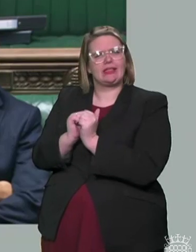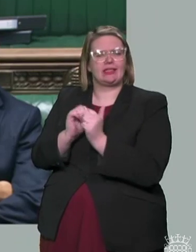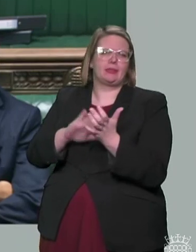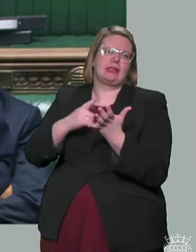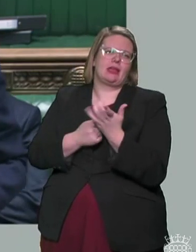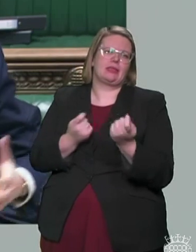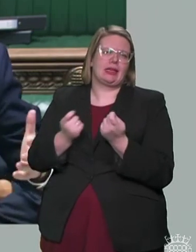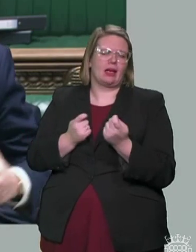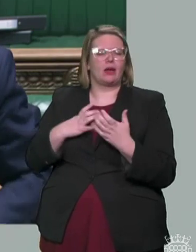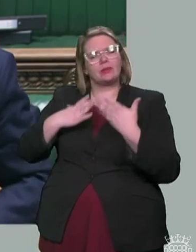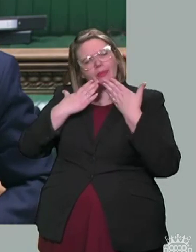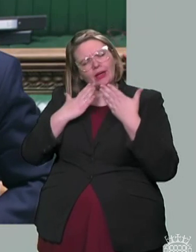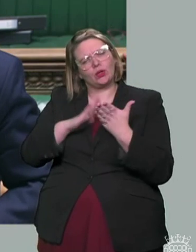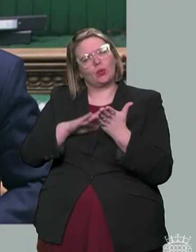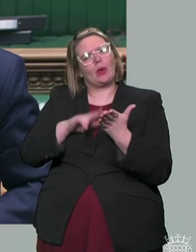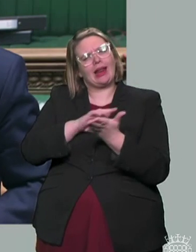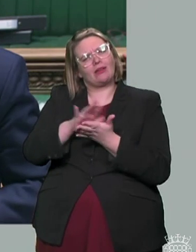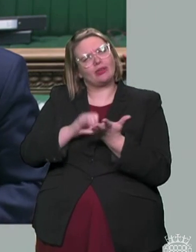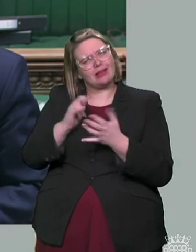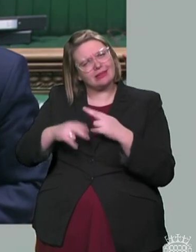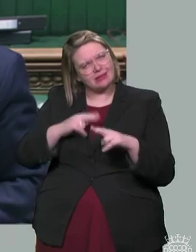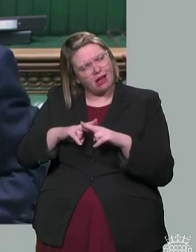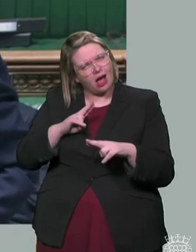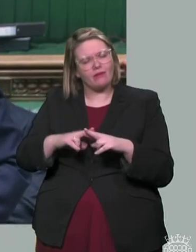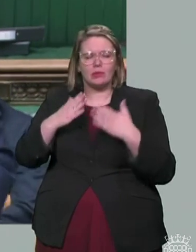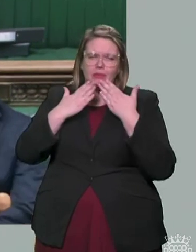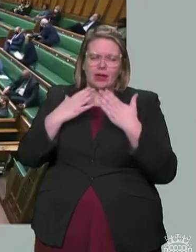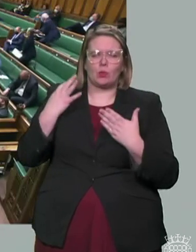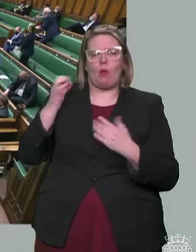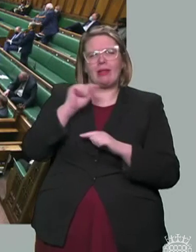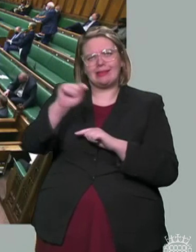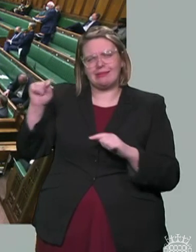I thank the NHS staff and all our incredible volunteers.